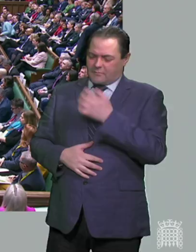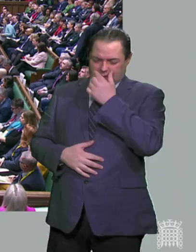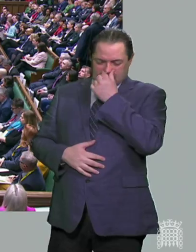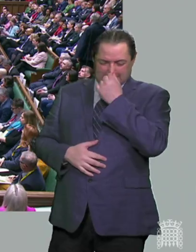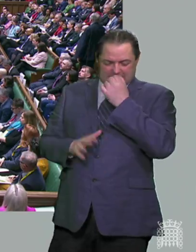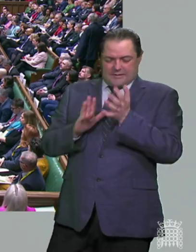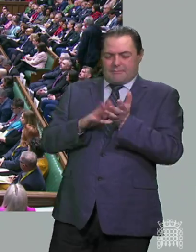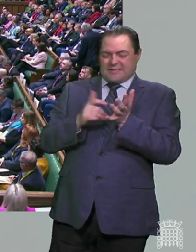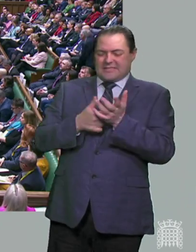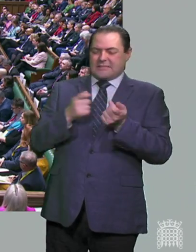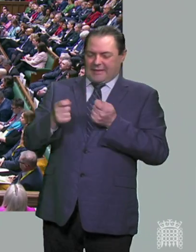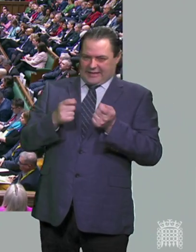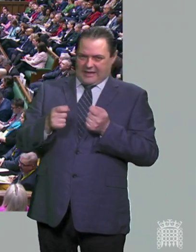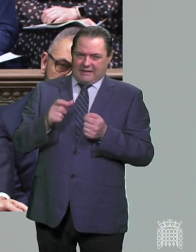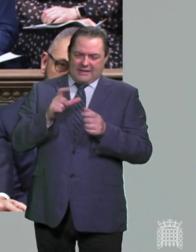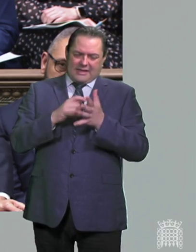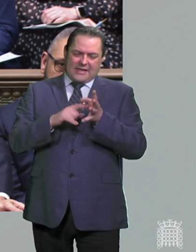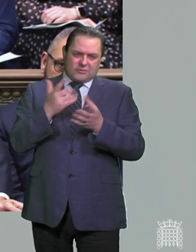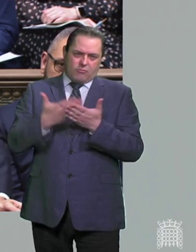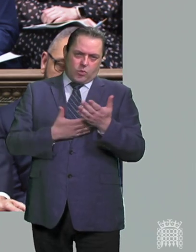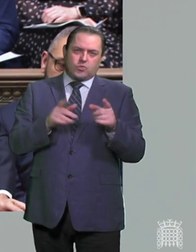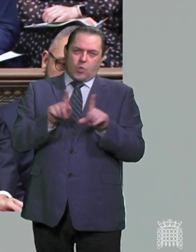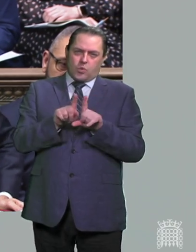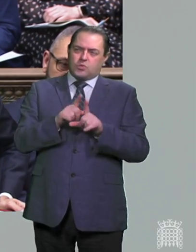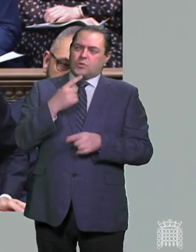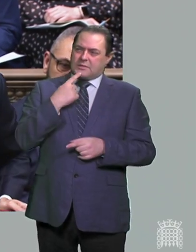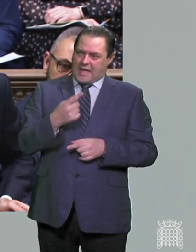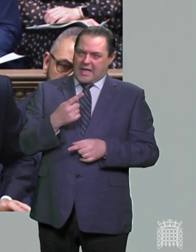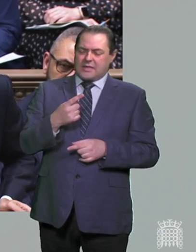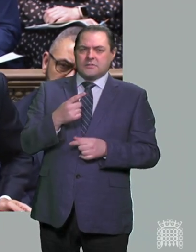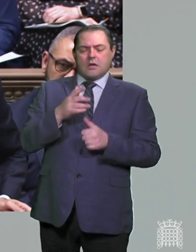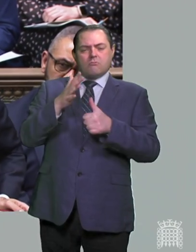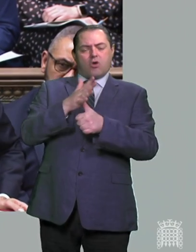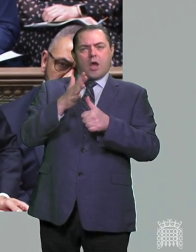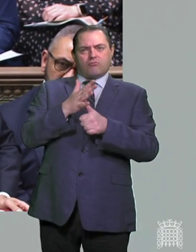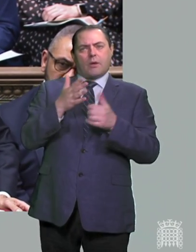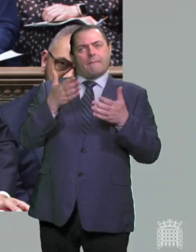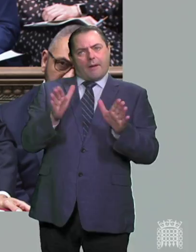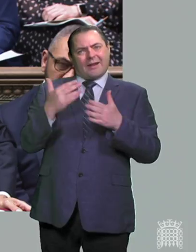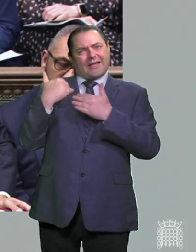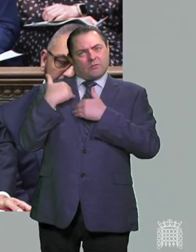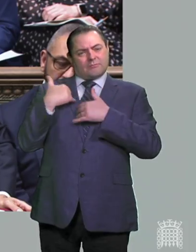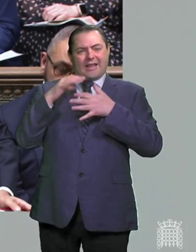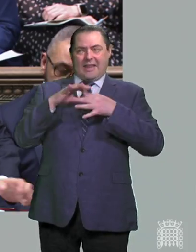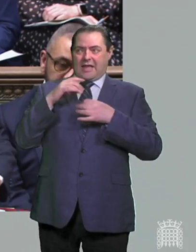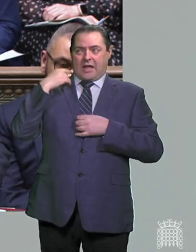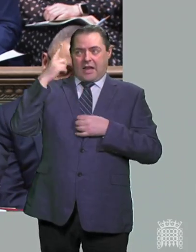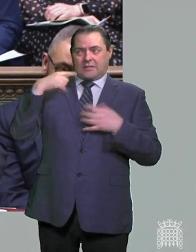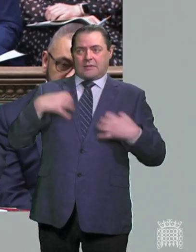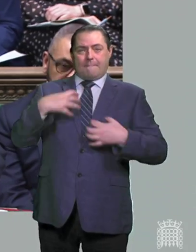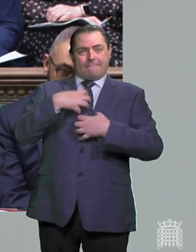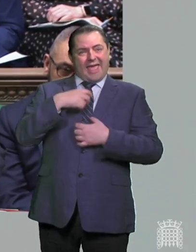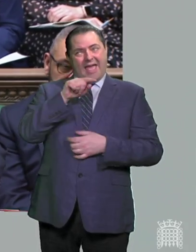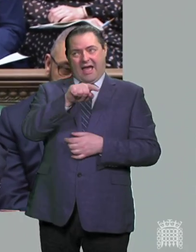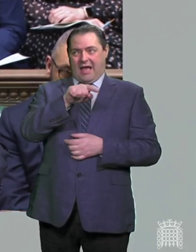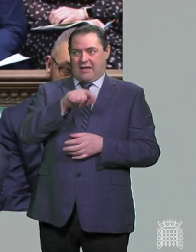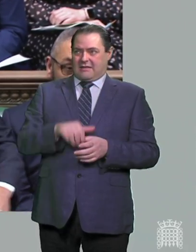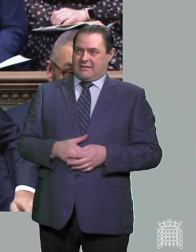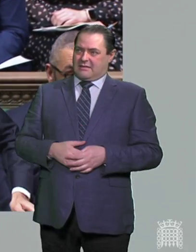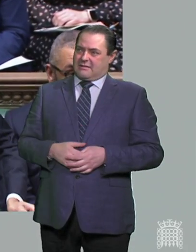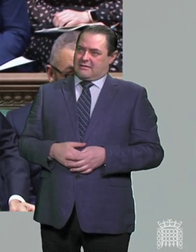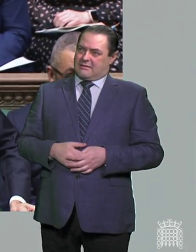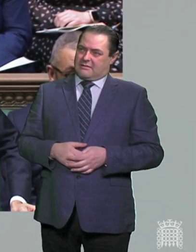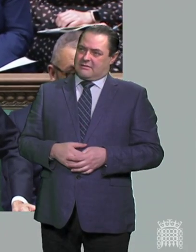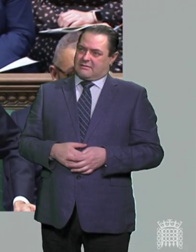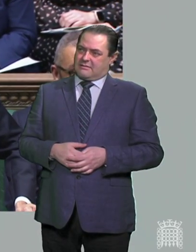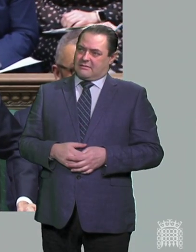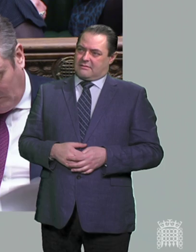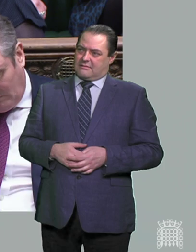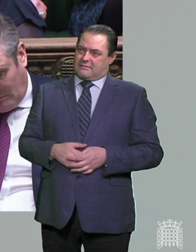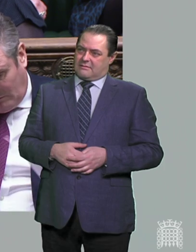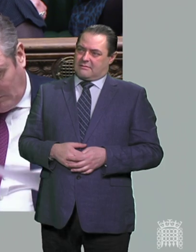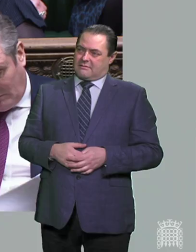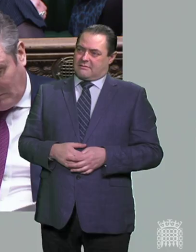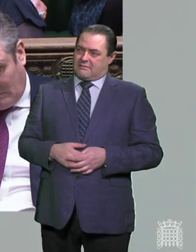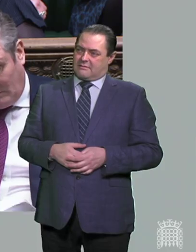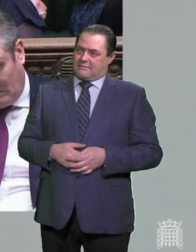What Louise Casey also says is that primary public accountability of the Met sits with the Mayor of London.